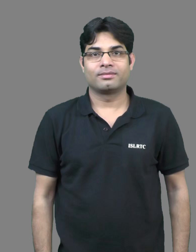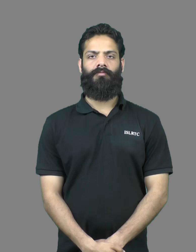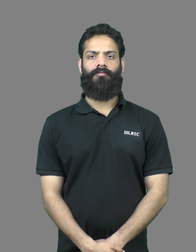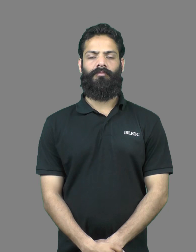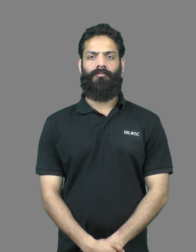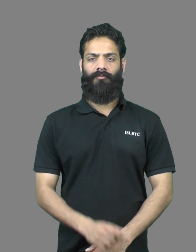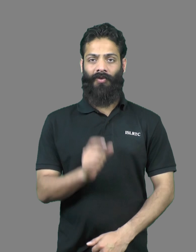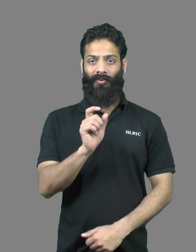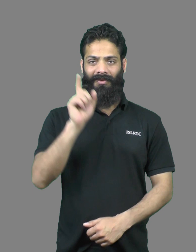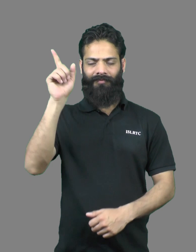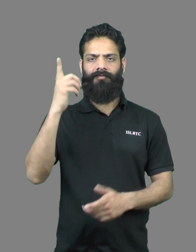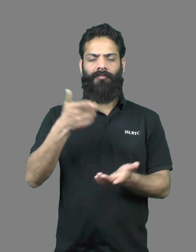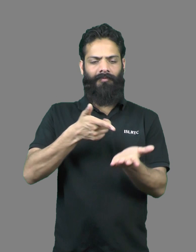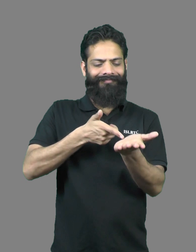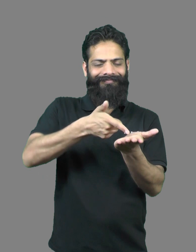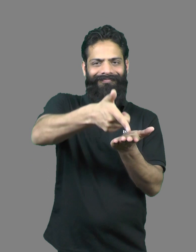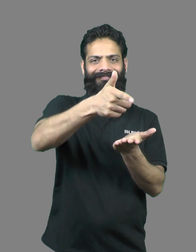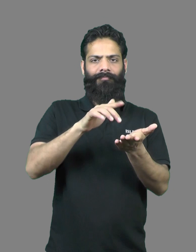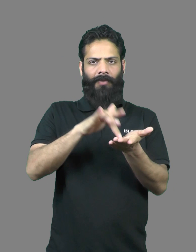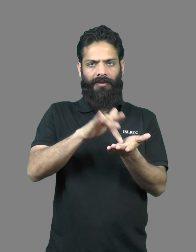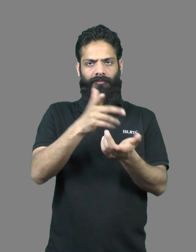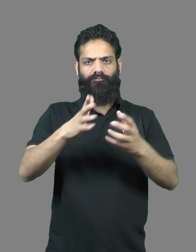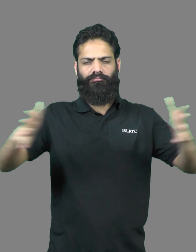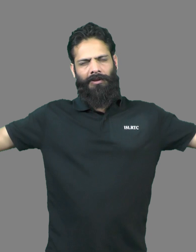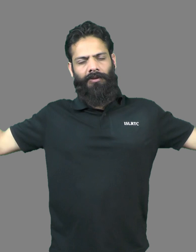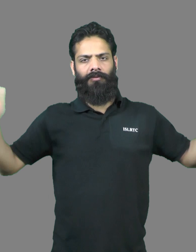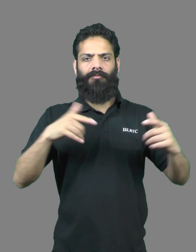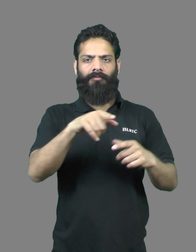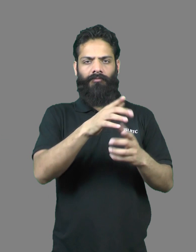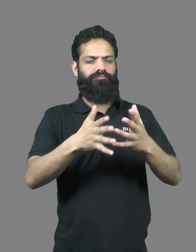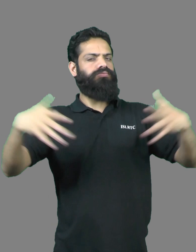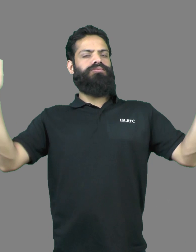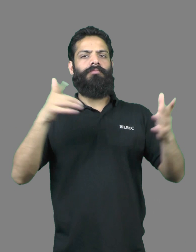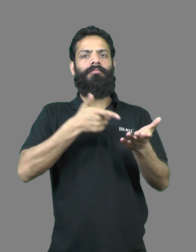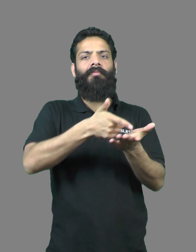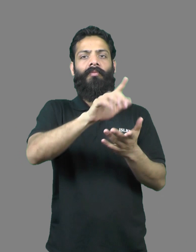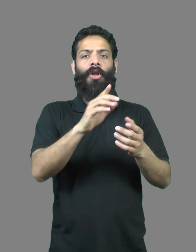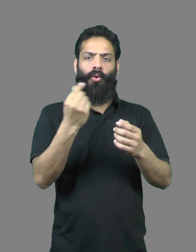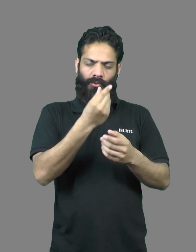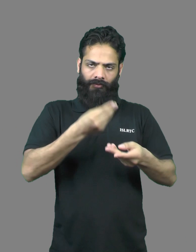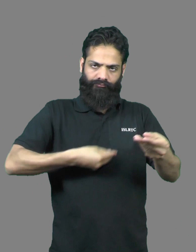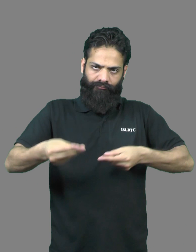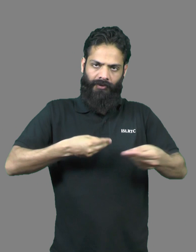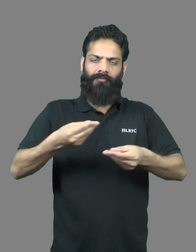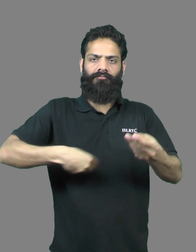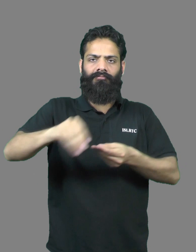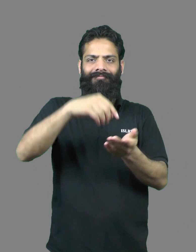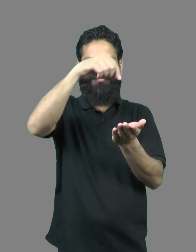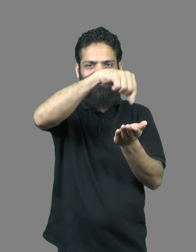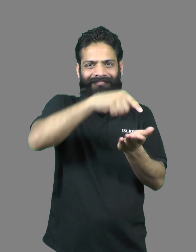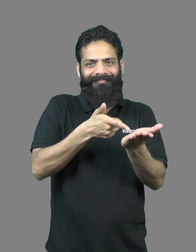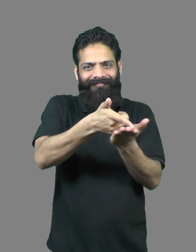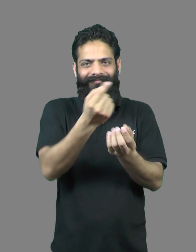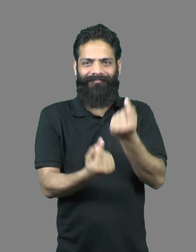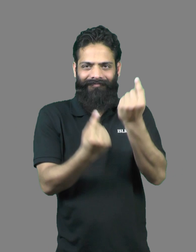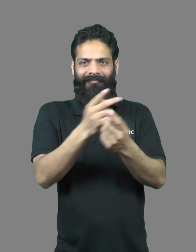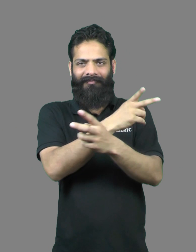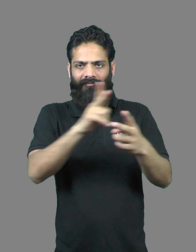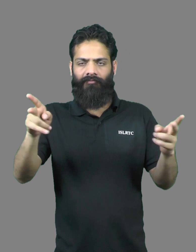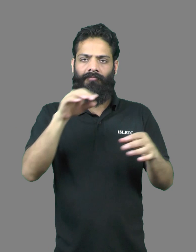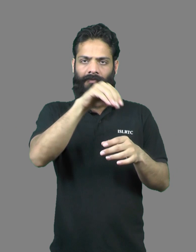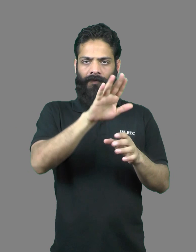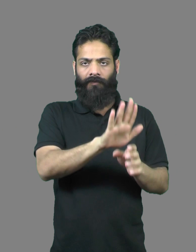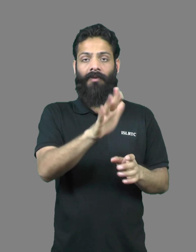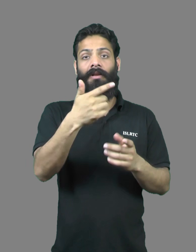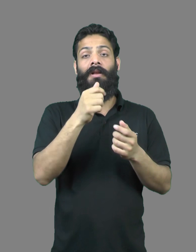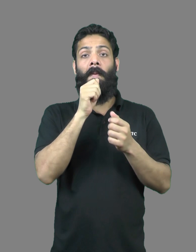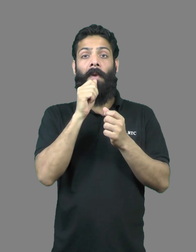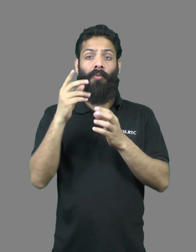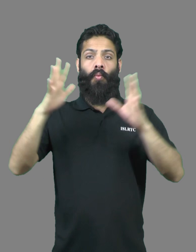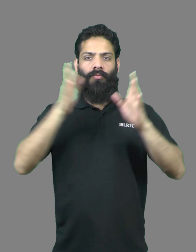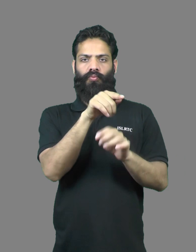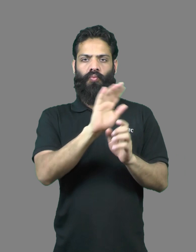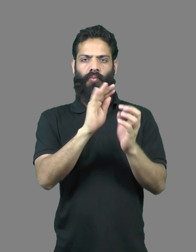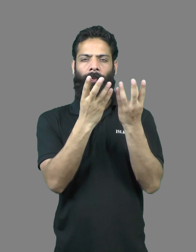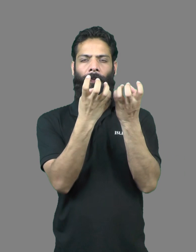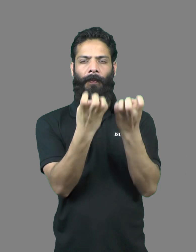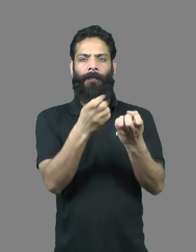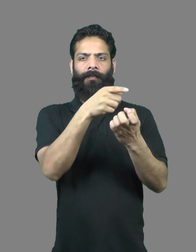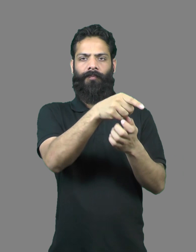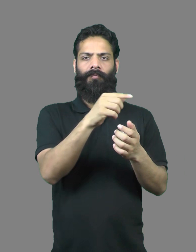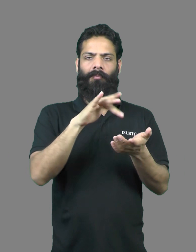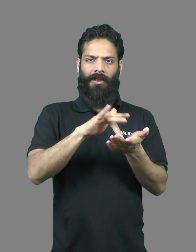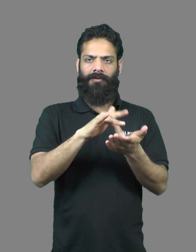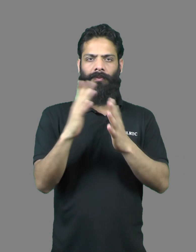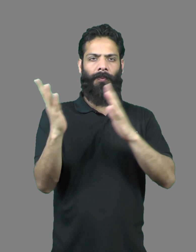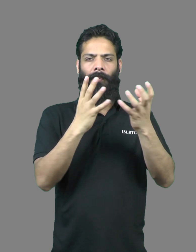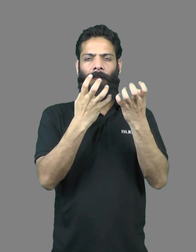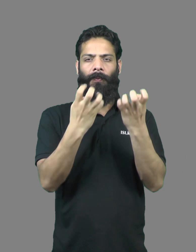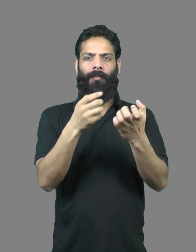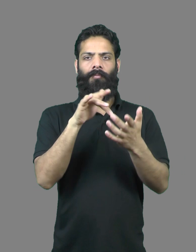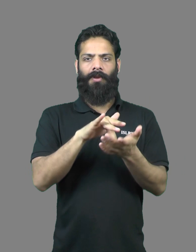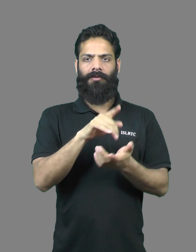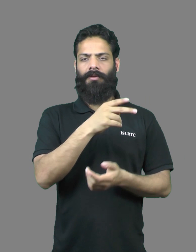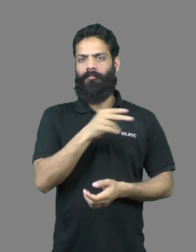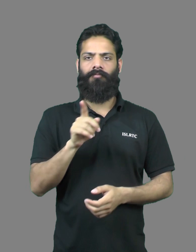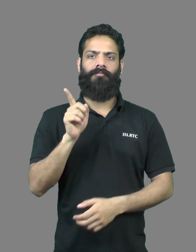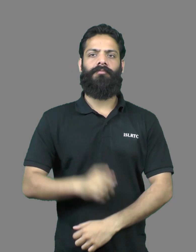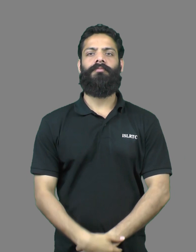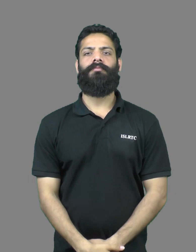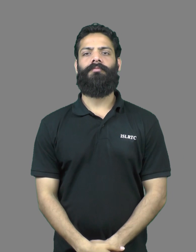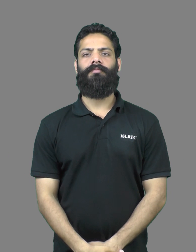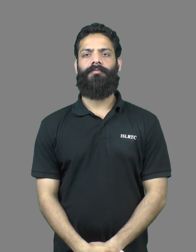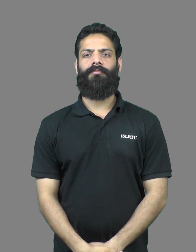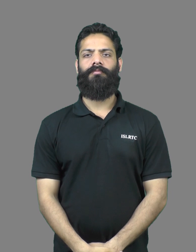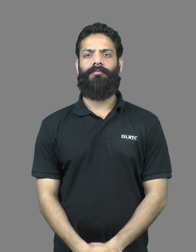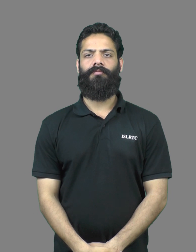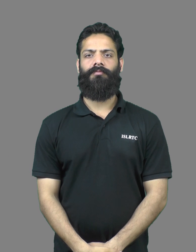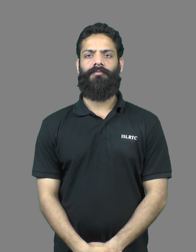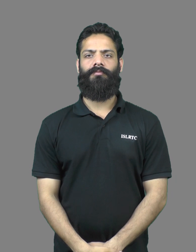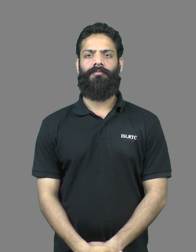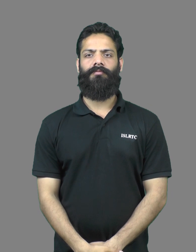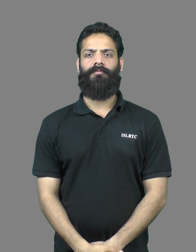Broad-Acre Farm